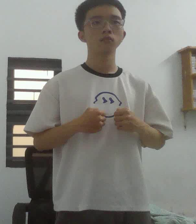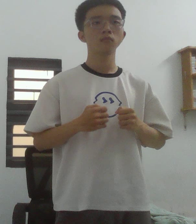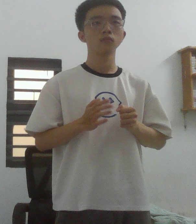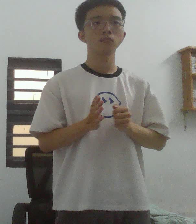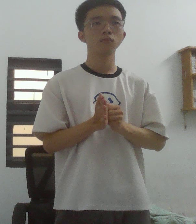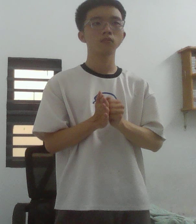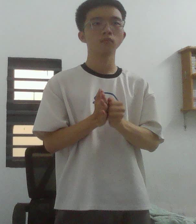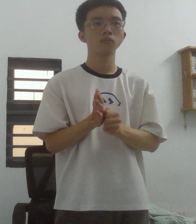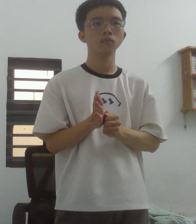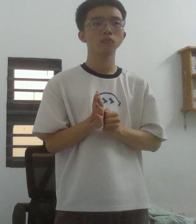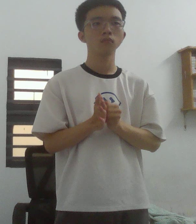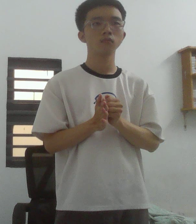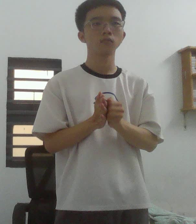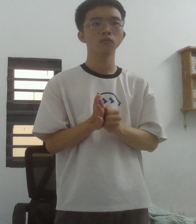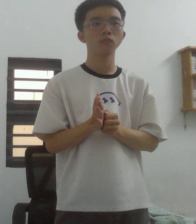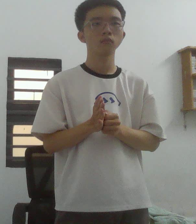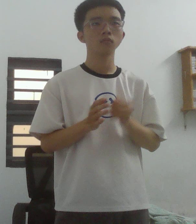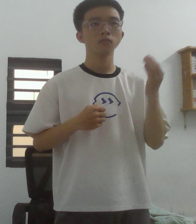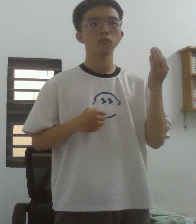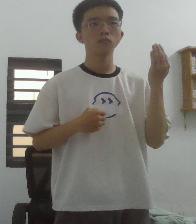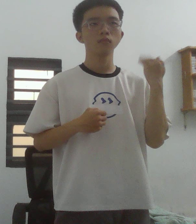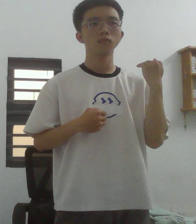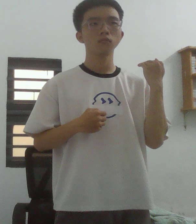thang truoc